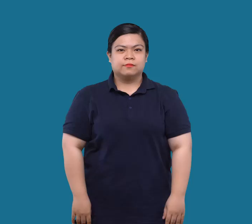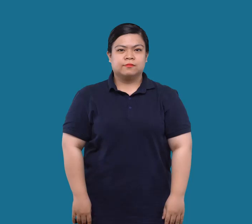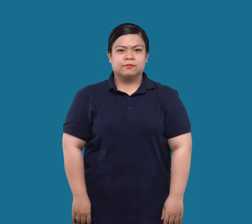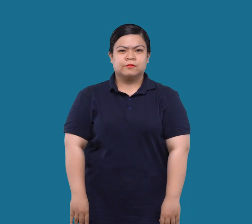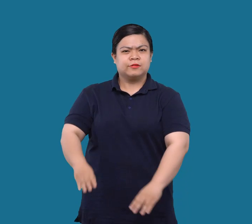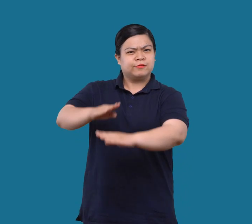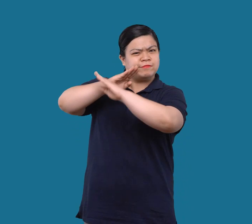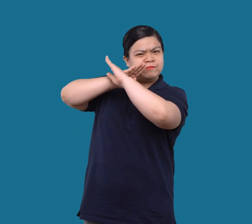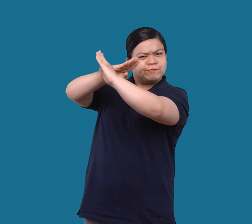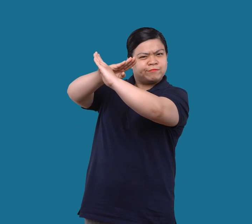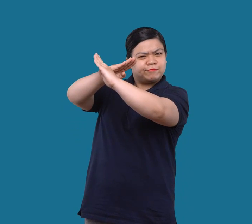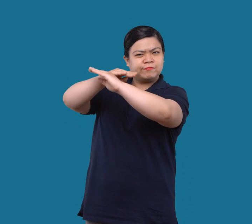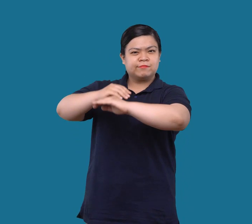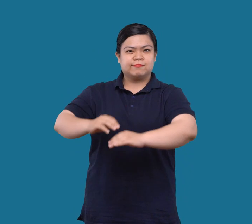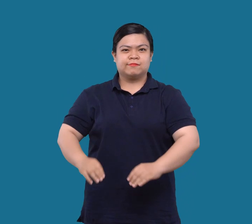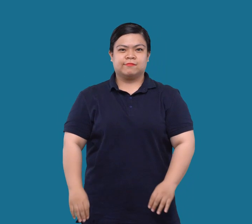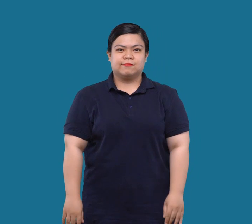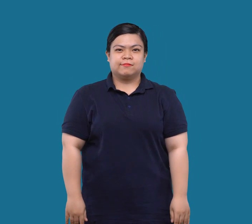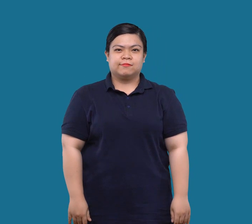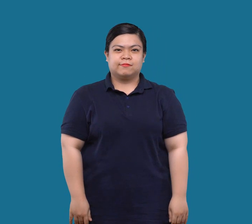chống đối